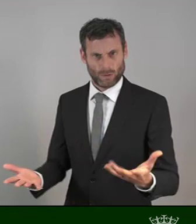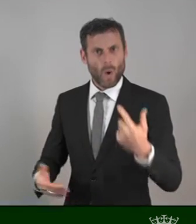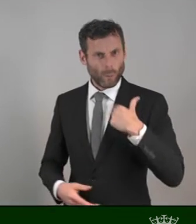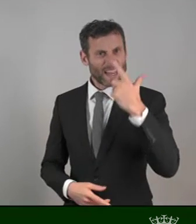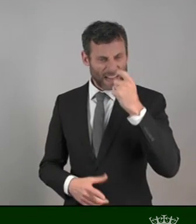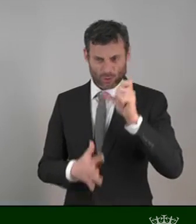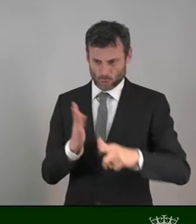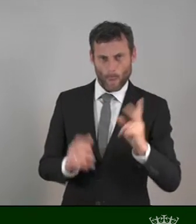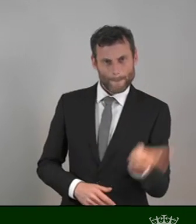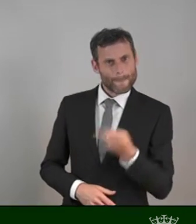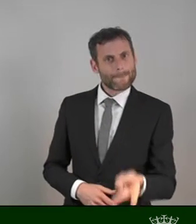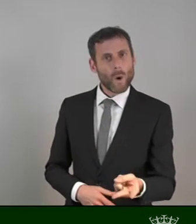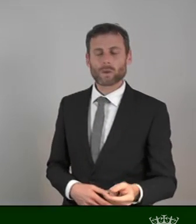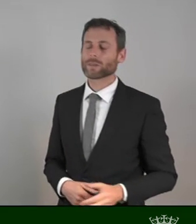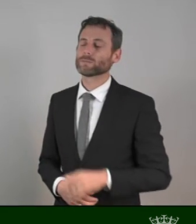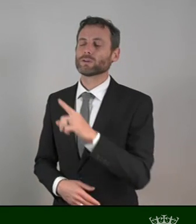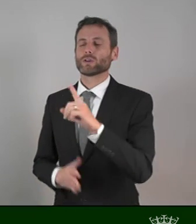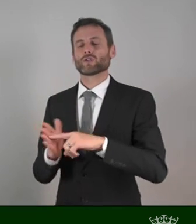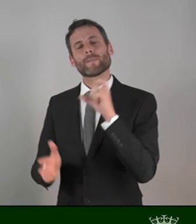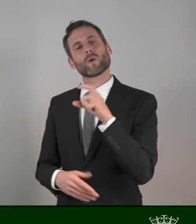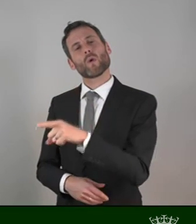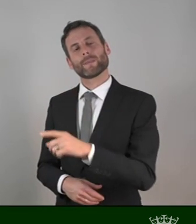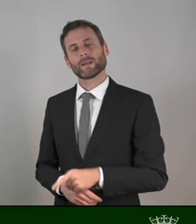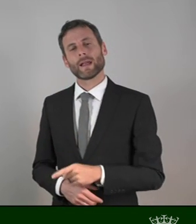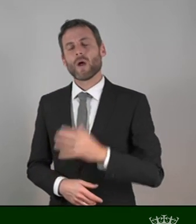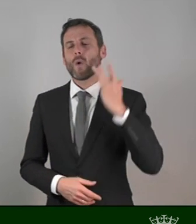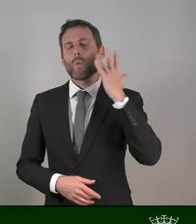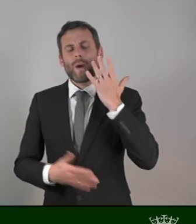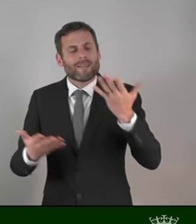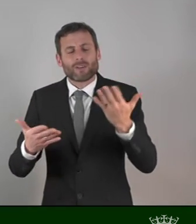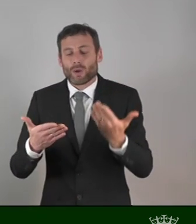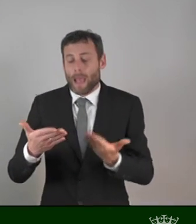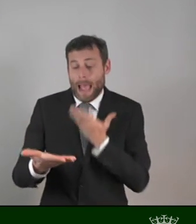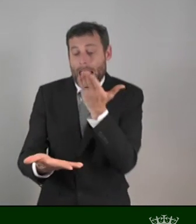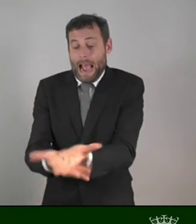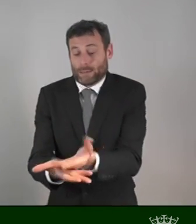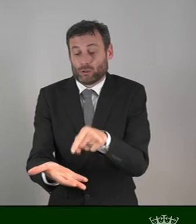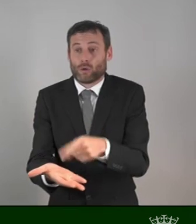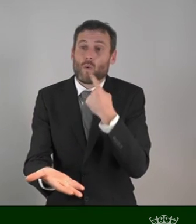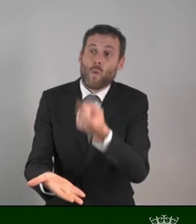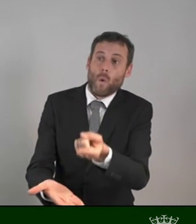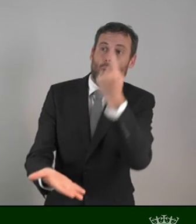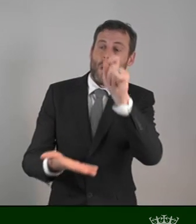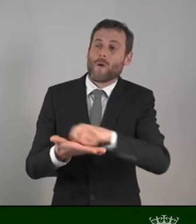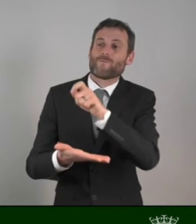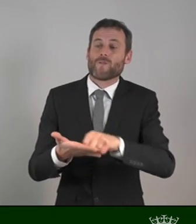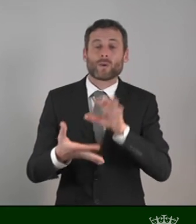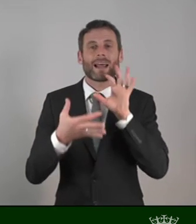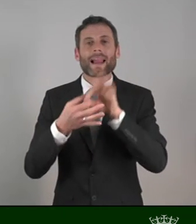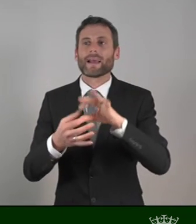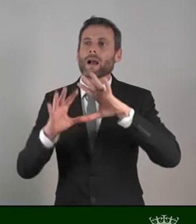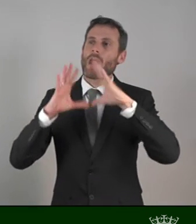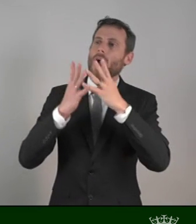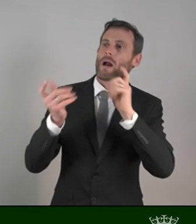The right honourable Gentleman voted against every proposal to take action on climate change until he became Prime Minister.